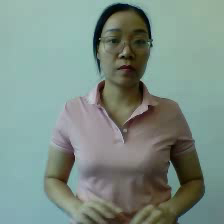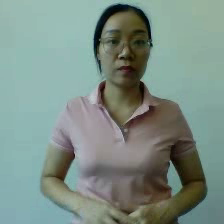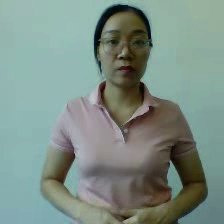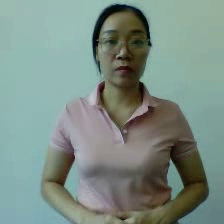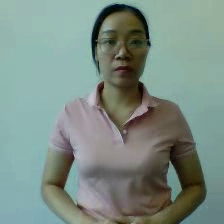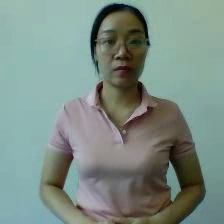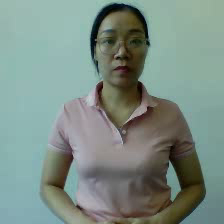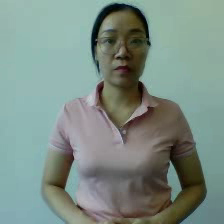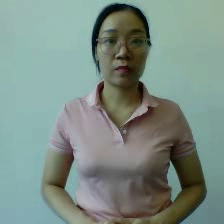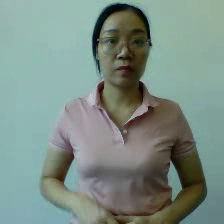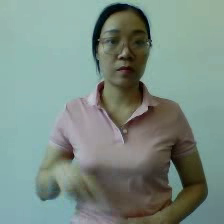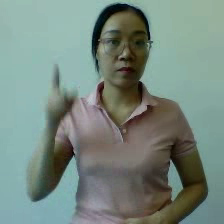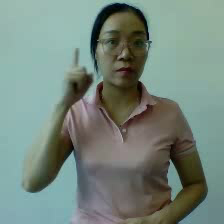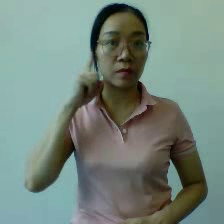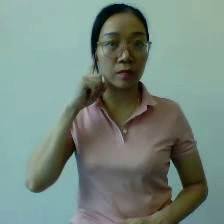Nghe